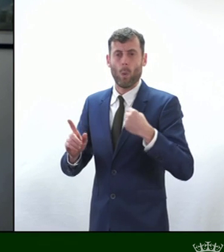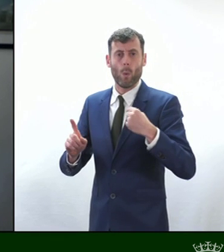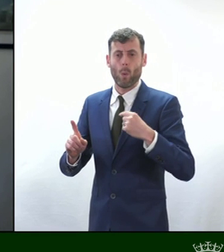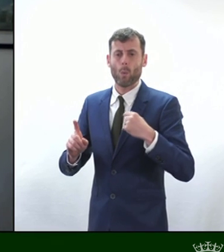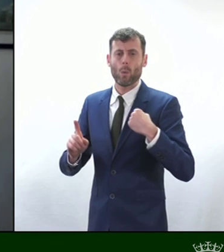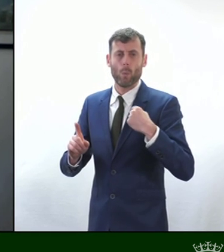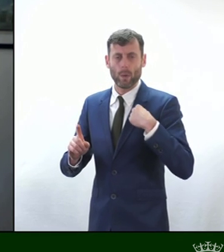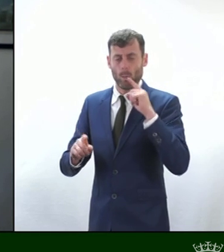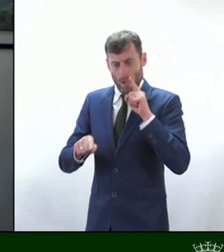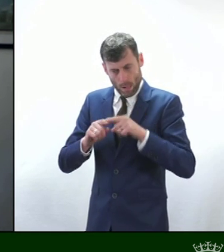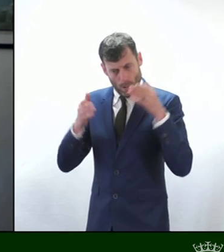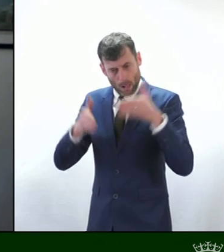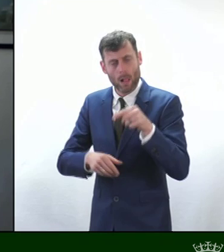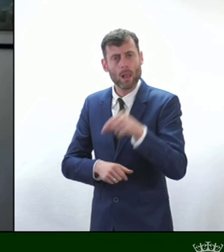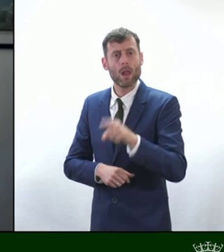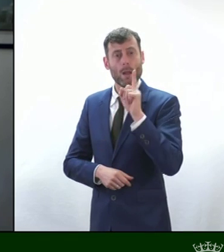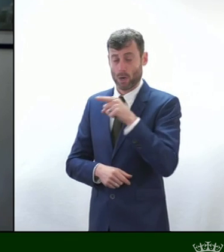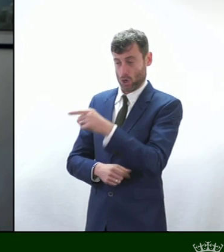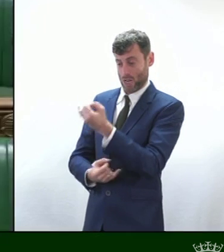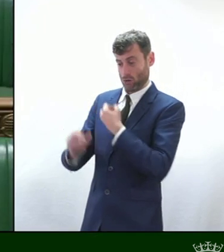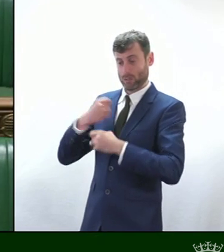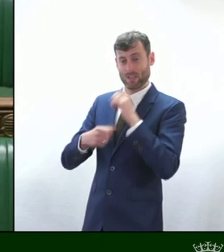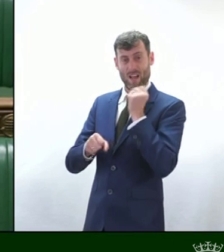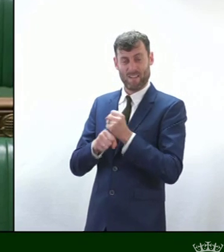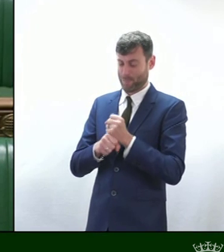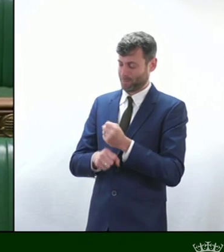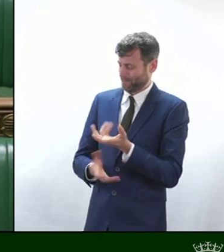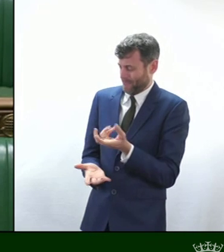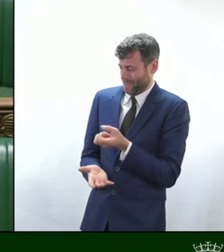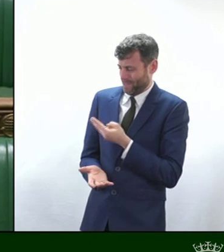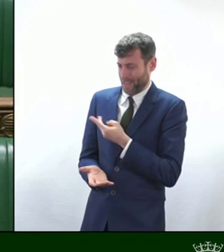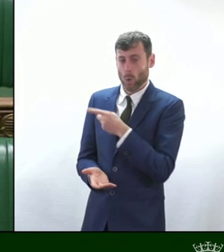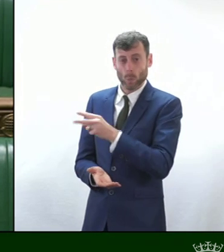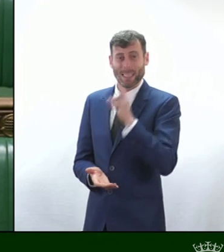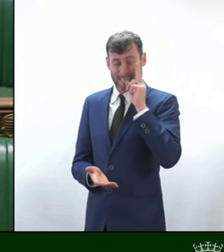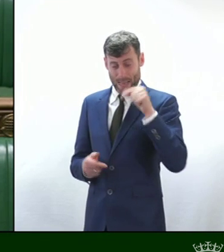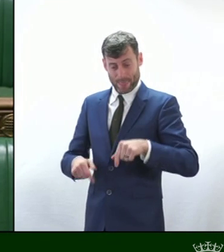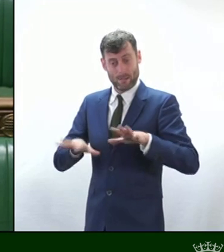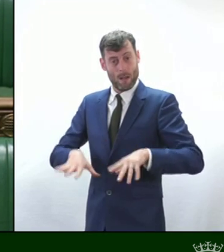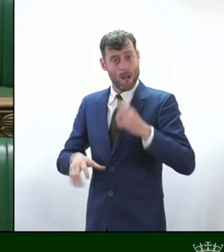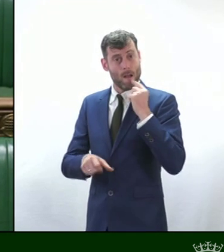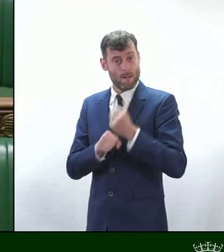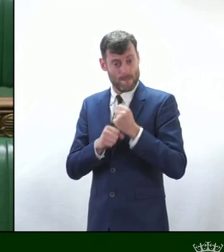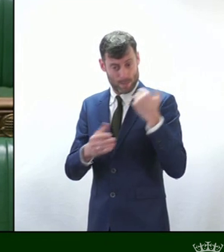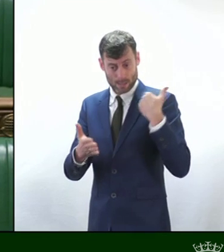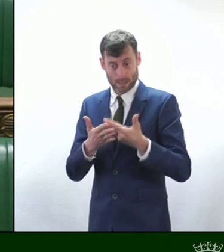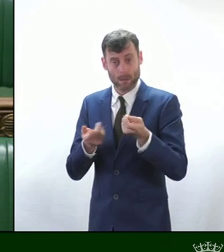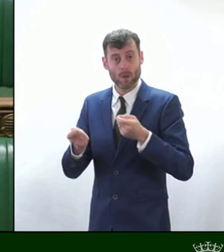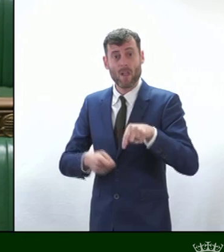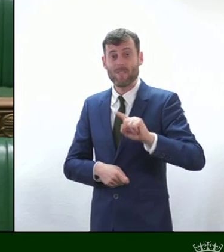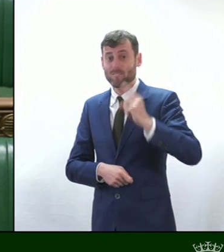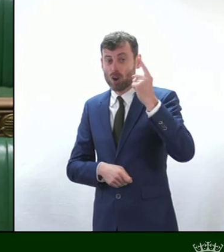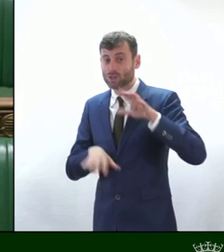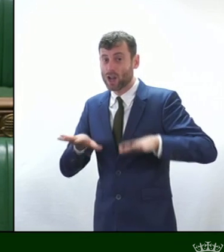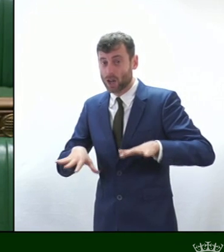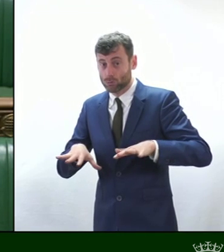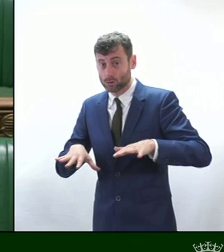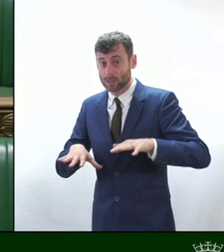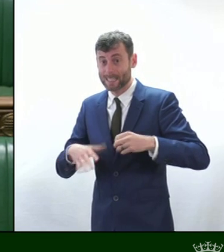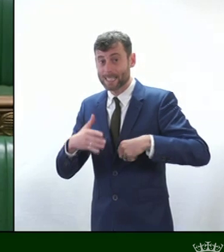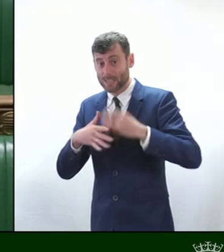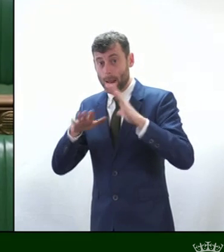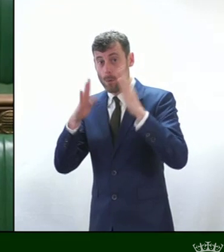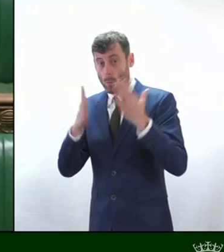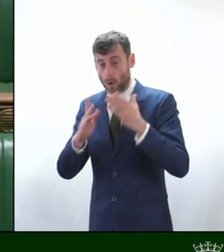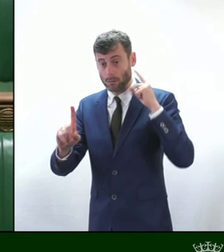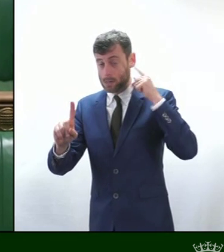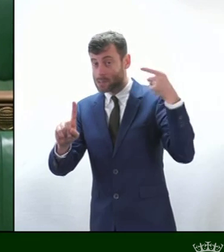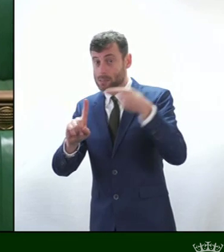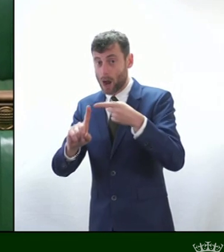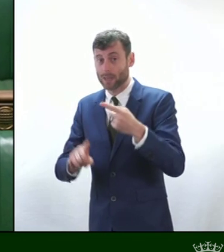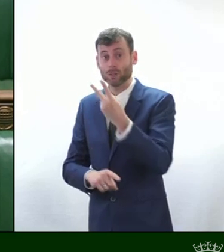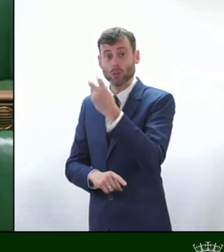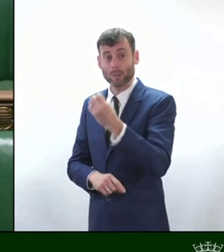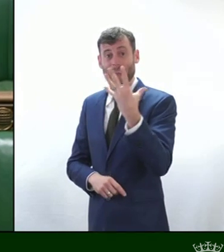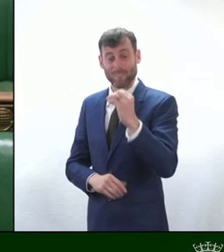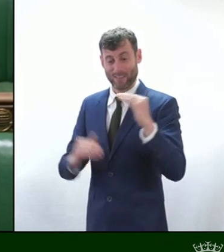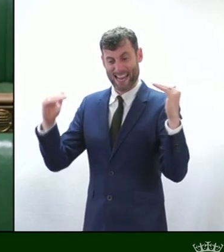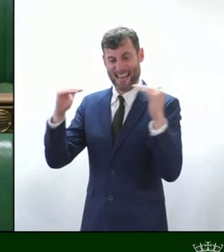I really think that her criticism of the Government is absurd. Look at the overall record and ambition of this Government; this is the first country in the developed world to set a target of net zero by 2050.